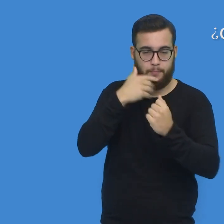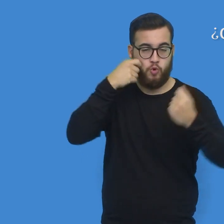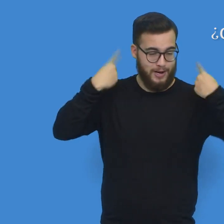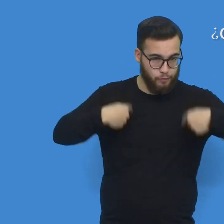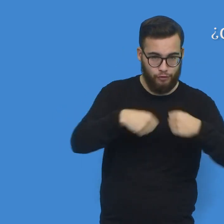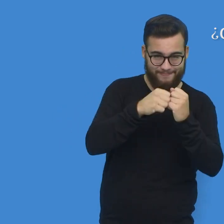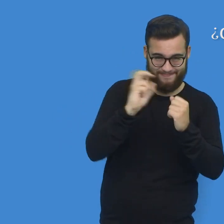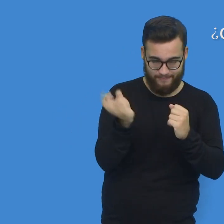cuerpo